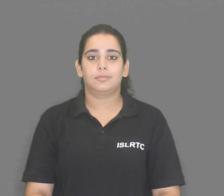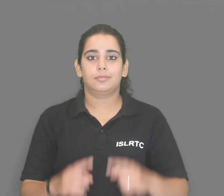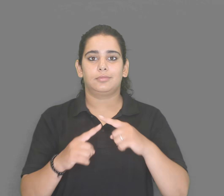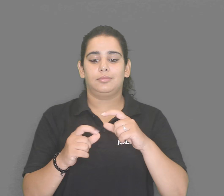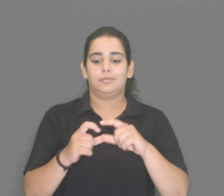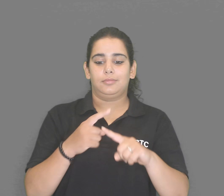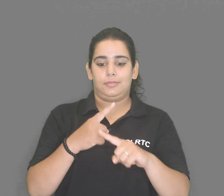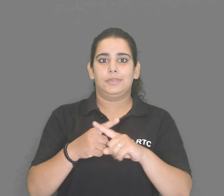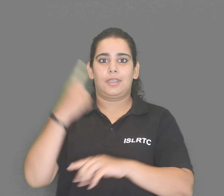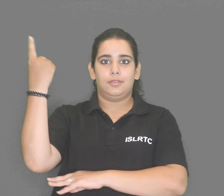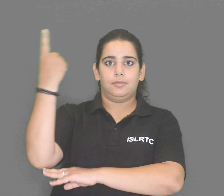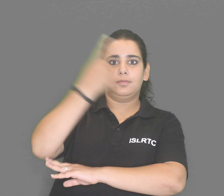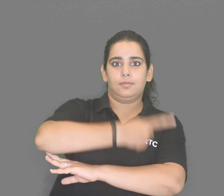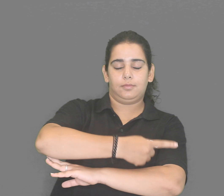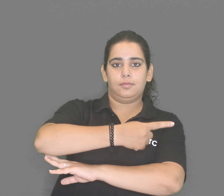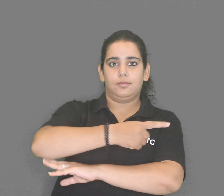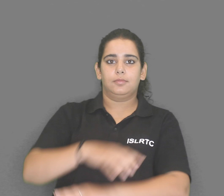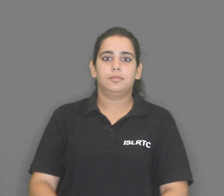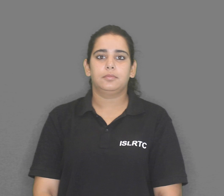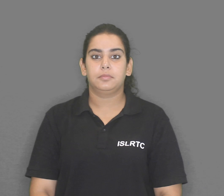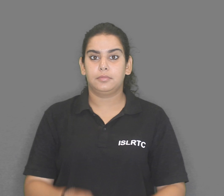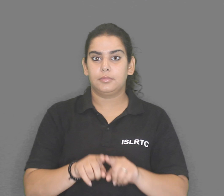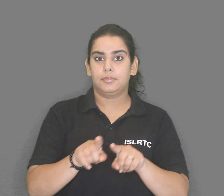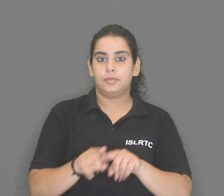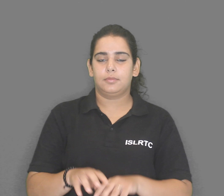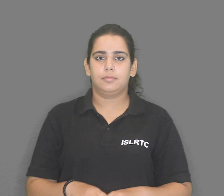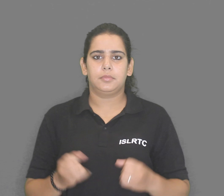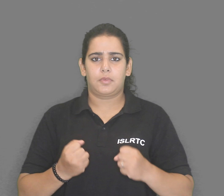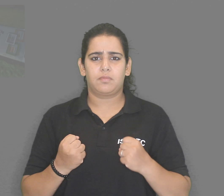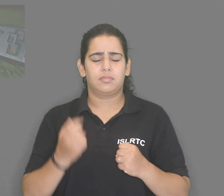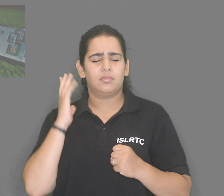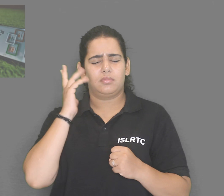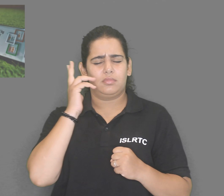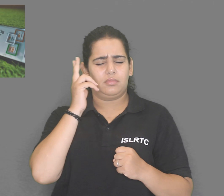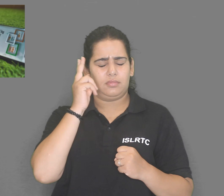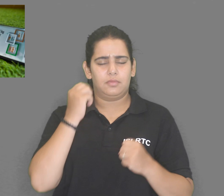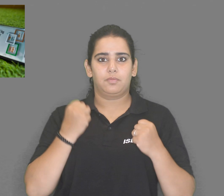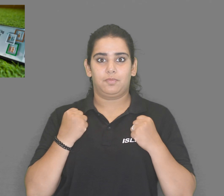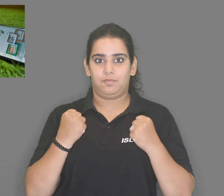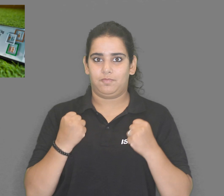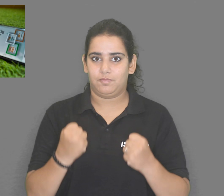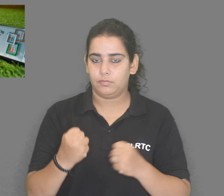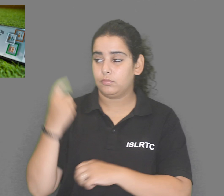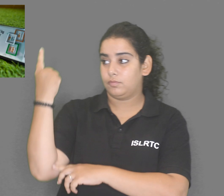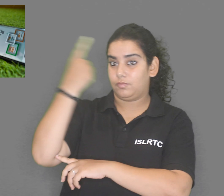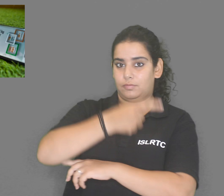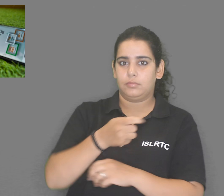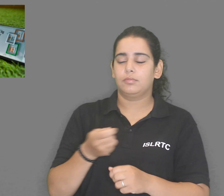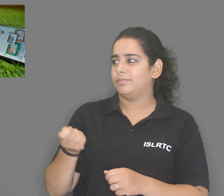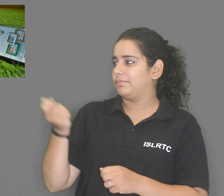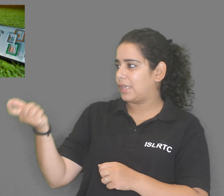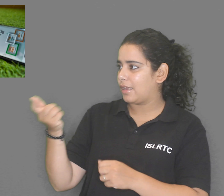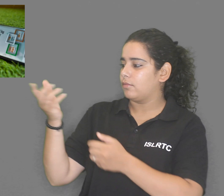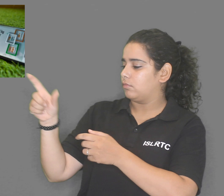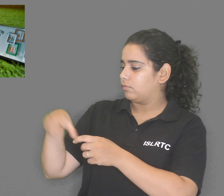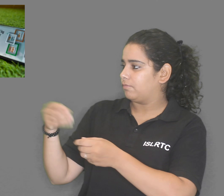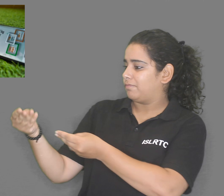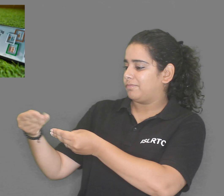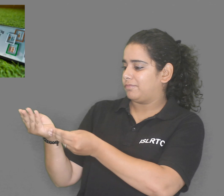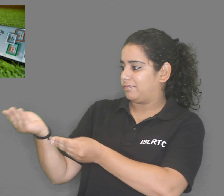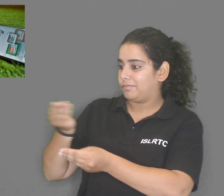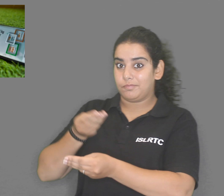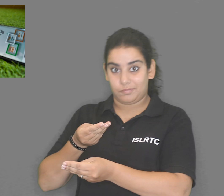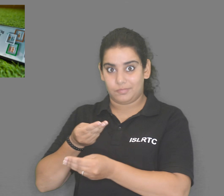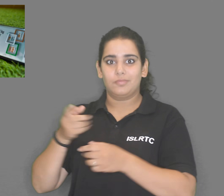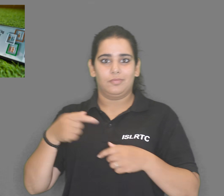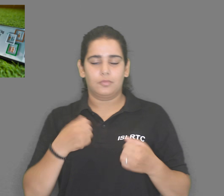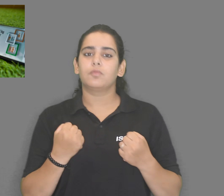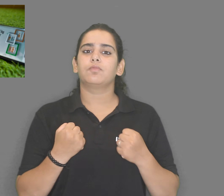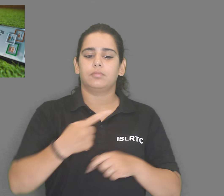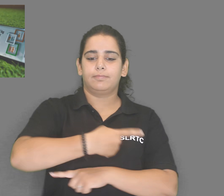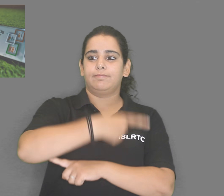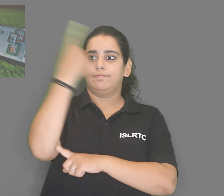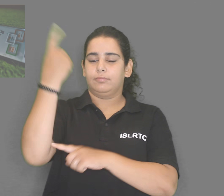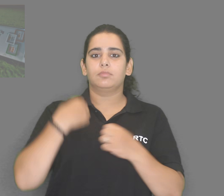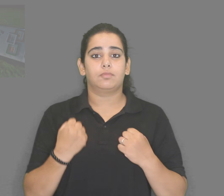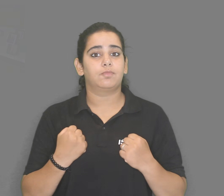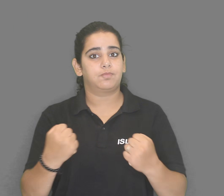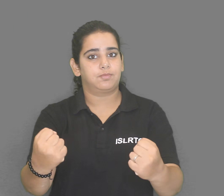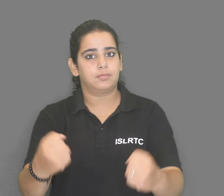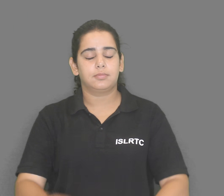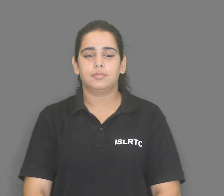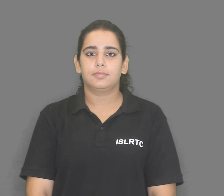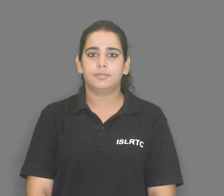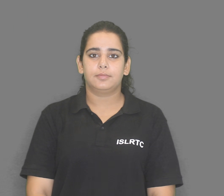Open road tolling A system that allows vehicles to pay tolls electronically without stopping typically using transponders or license plate recognition